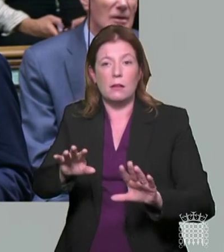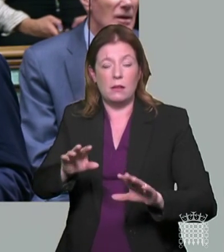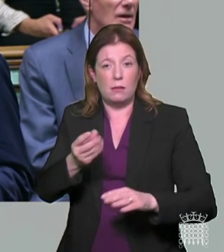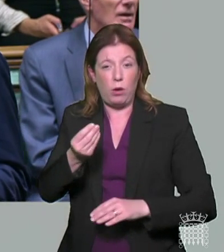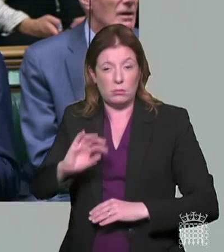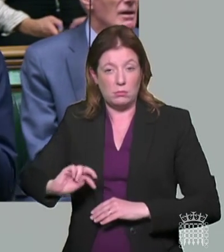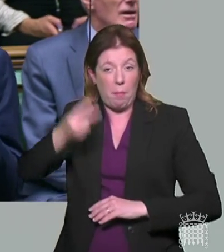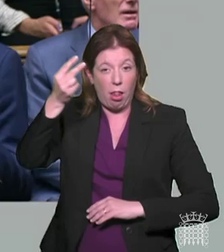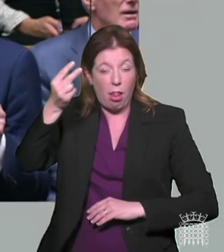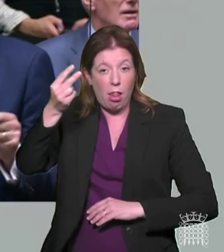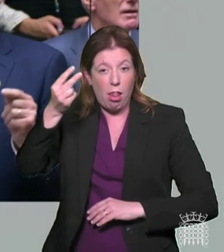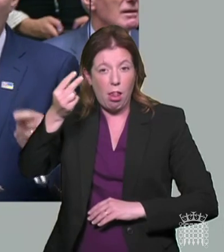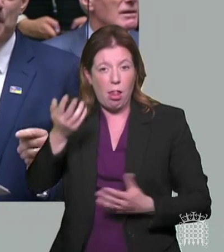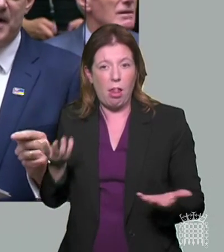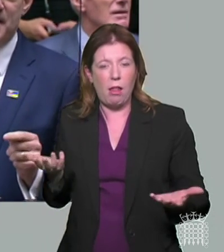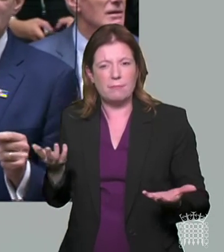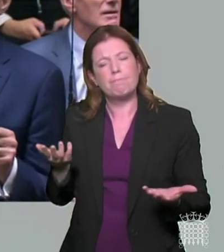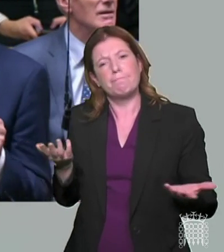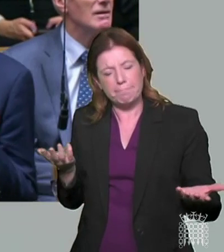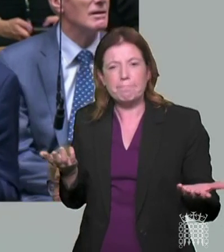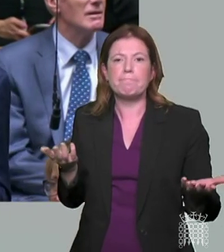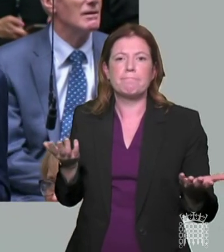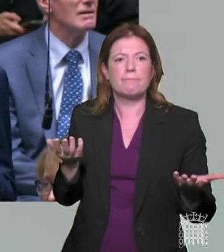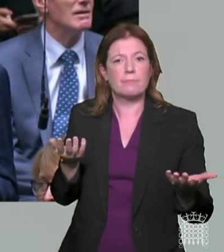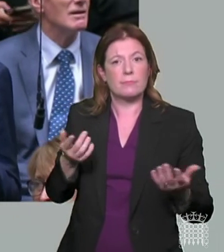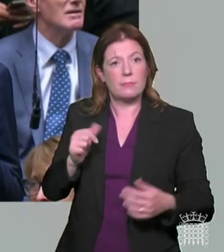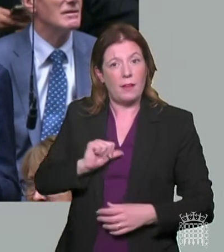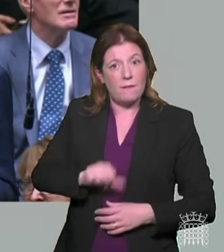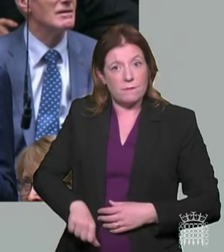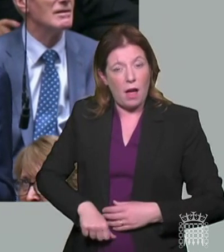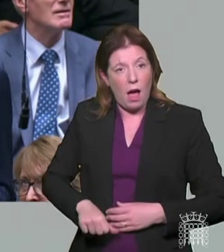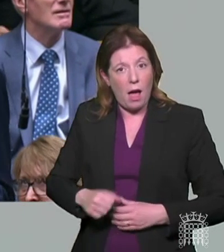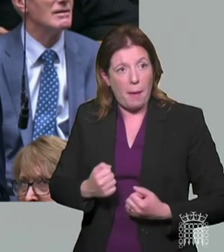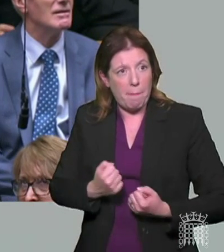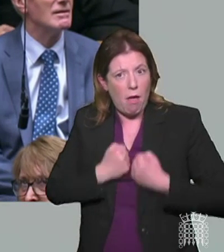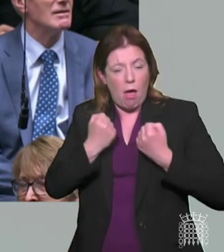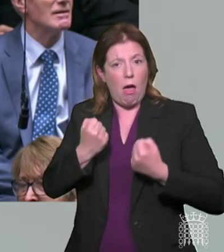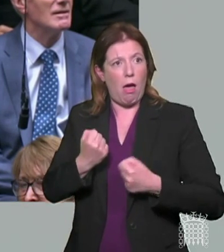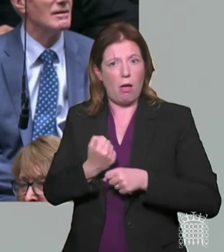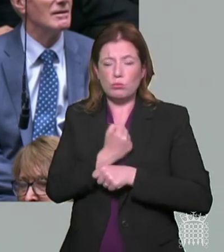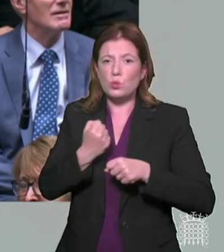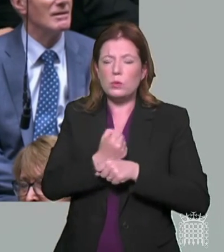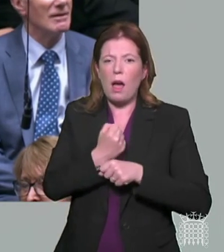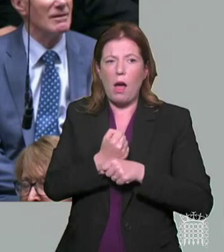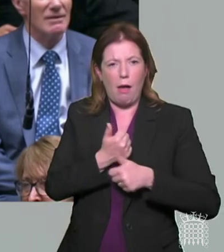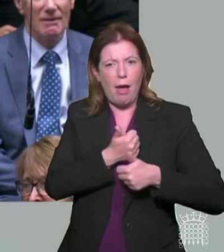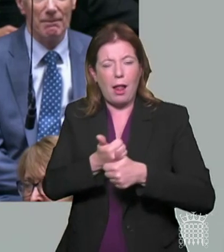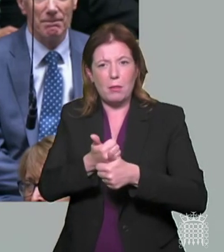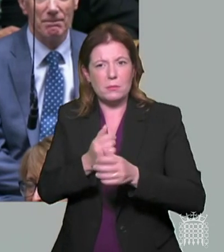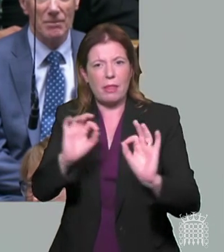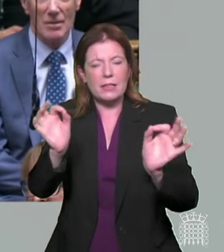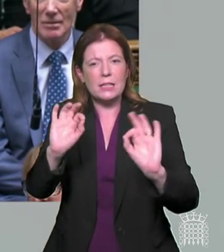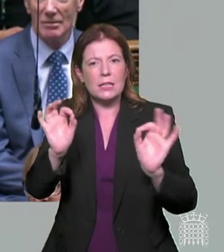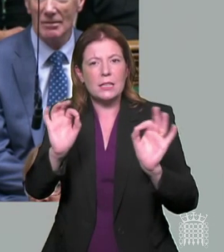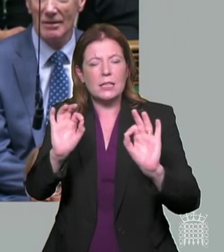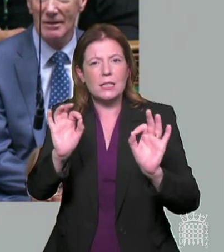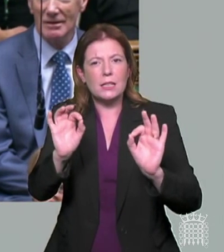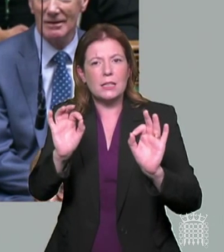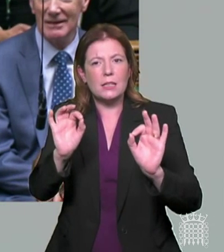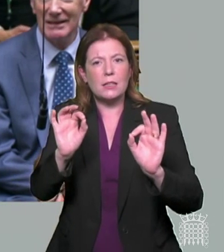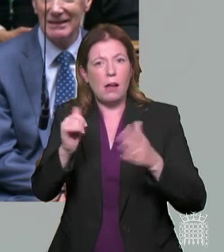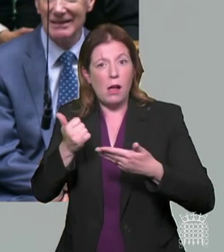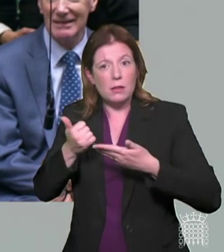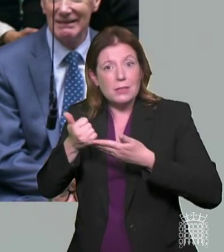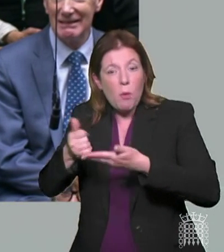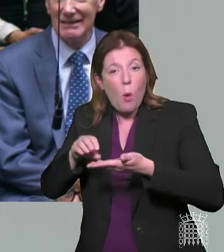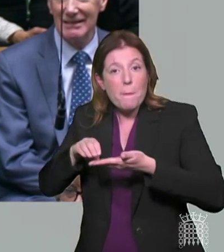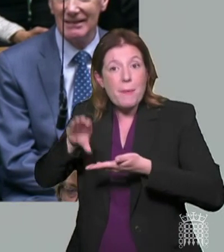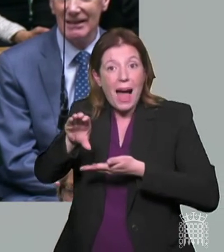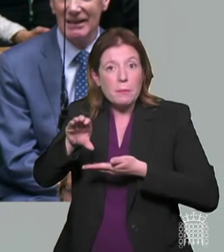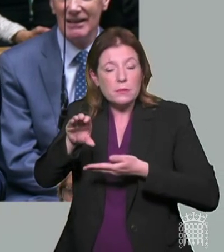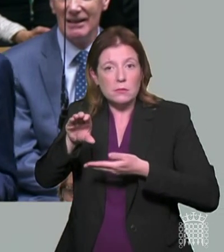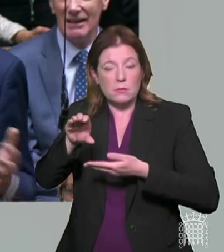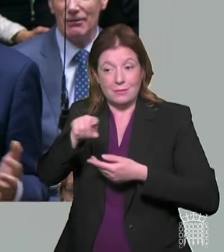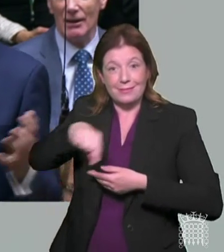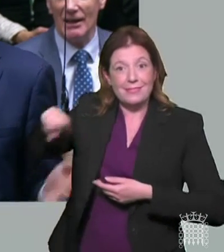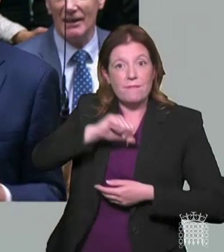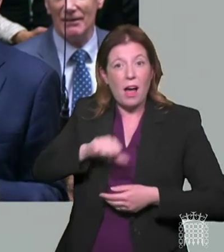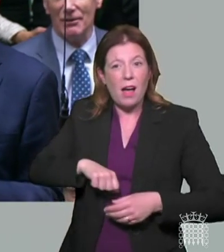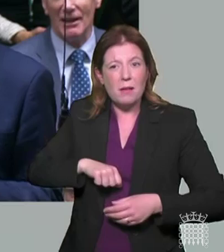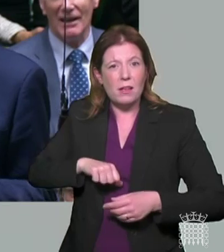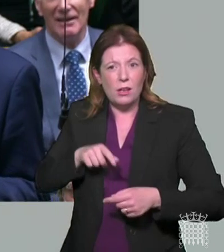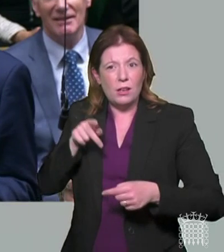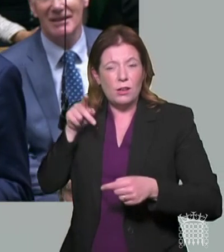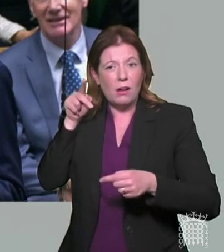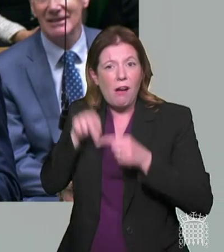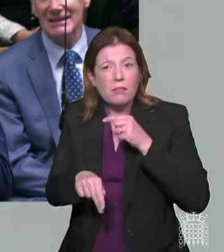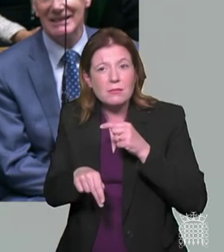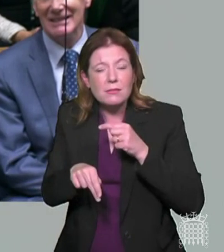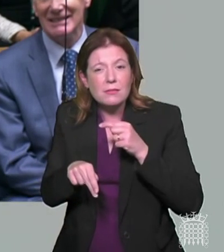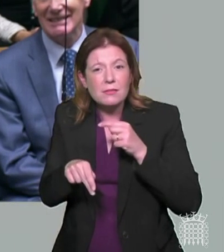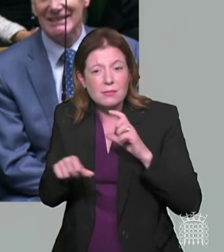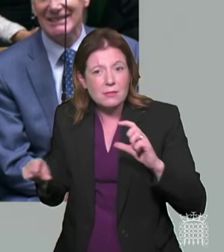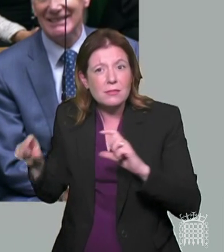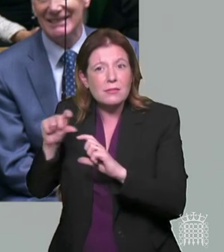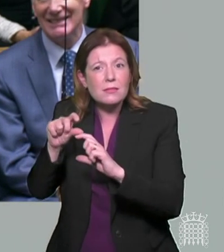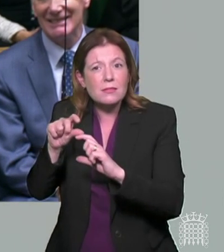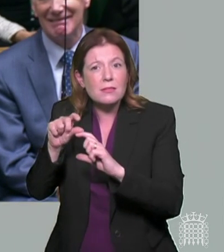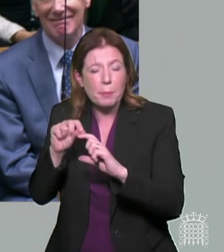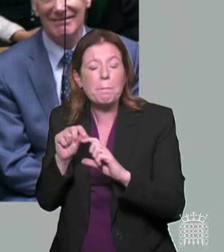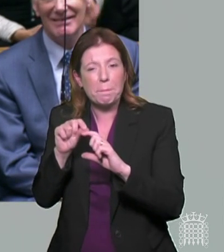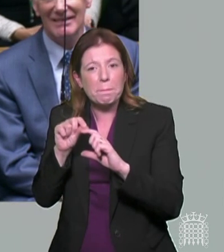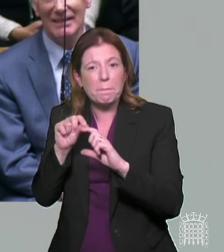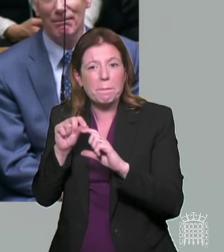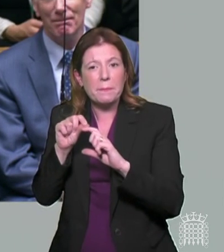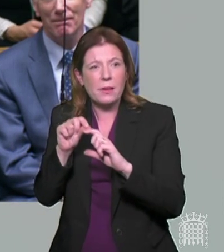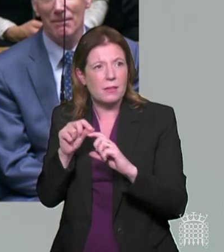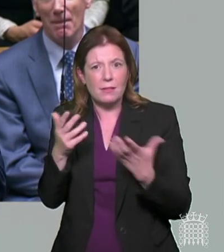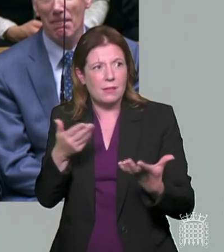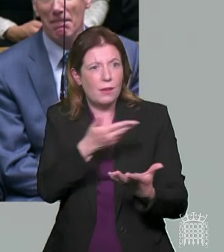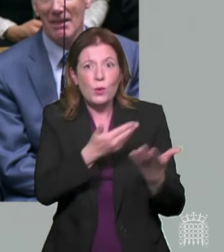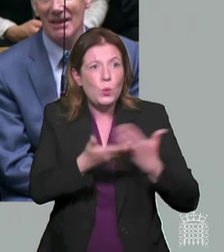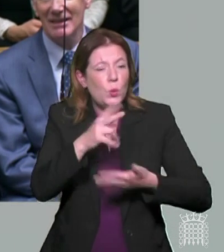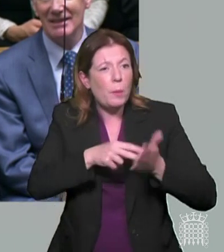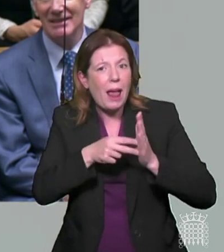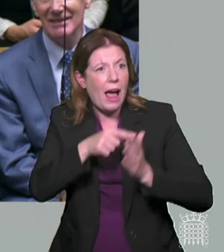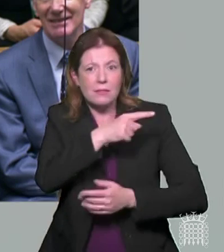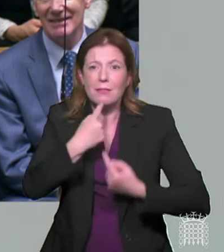Yet instead of helping Britain’s own food producers the Government are slashing the support payments that farmers rely on, sometimes for up to 50% of their income, even before a new scheme is in place.